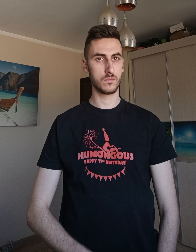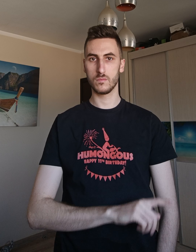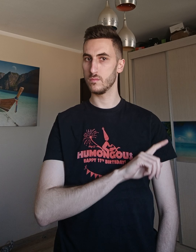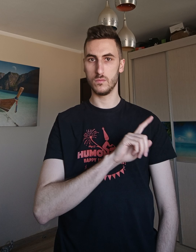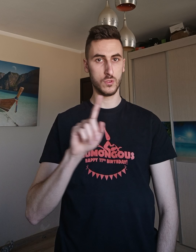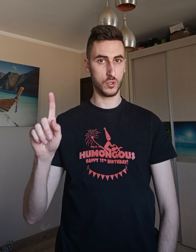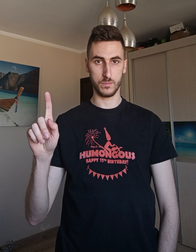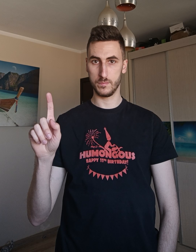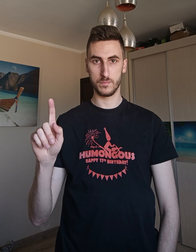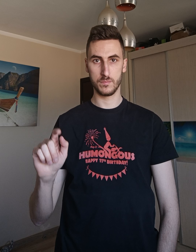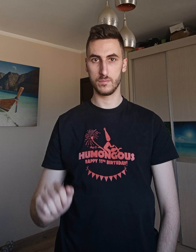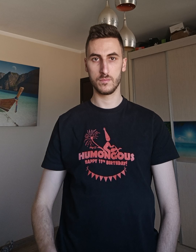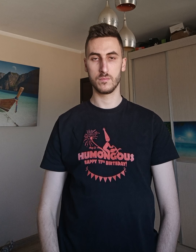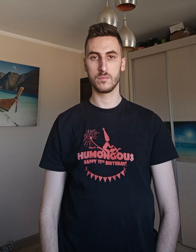לא